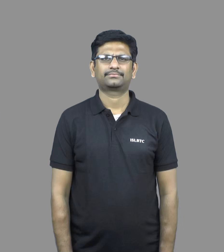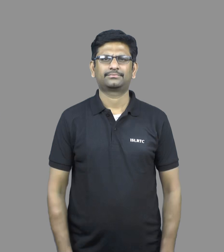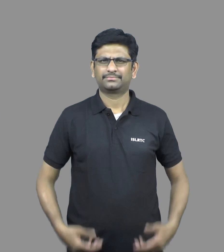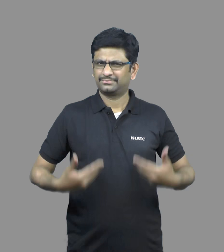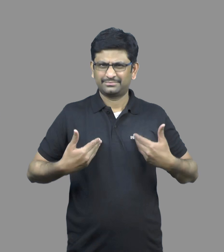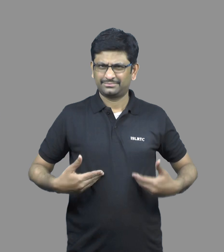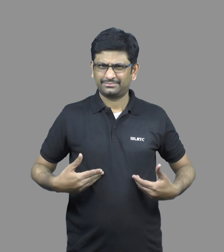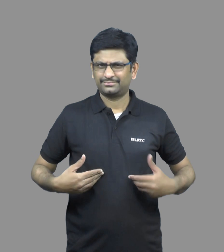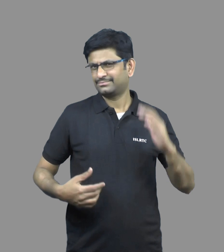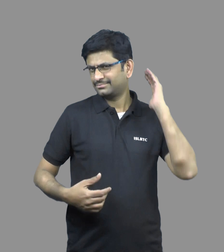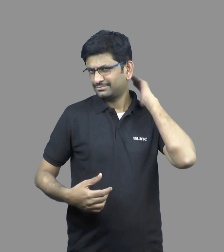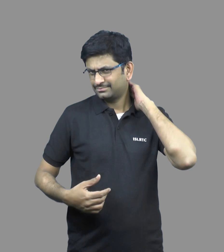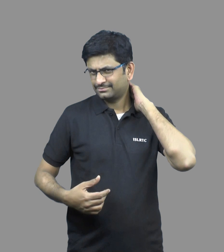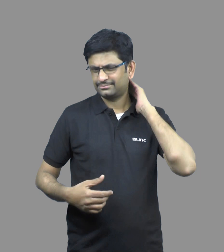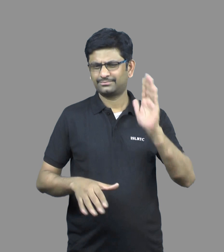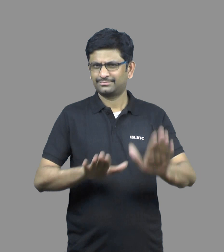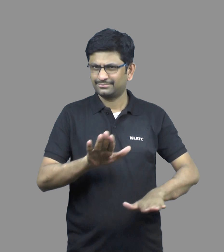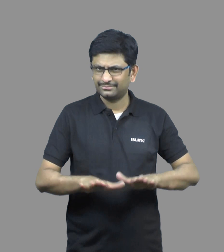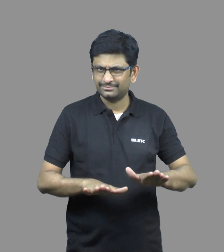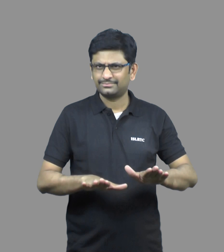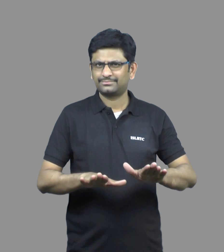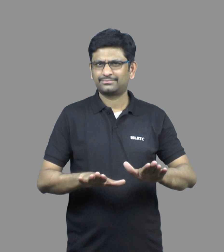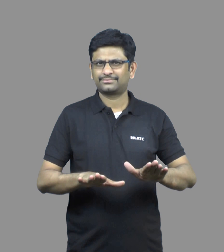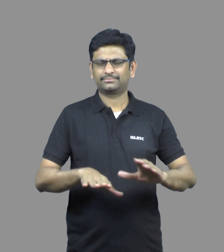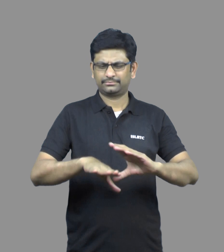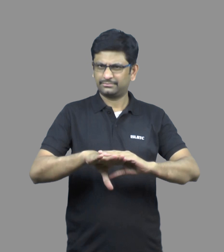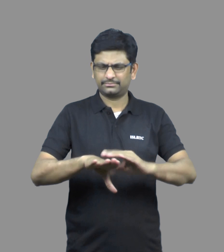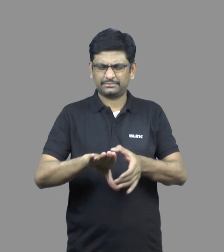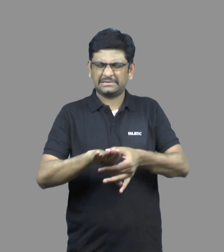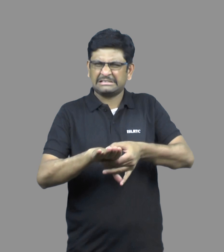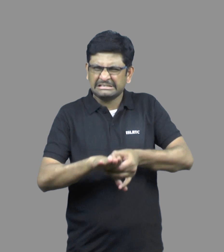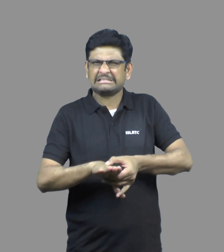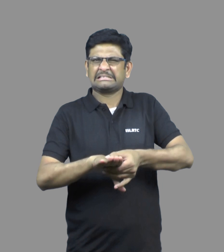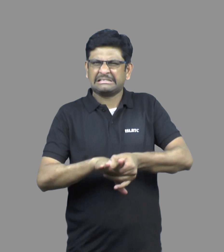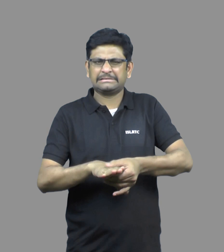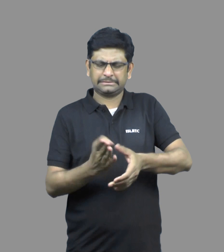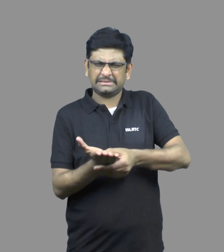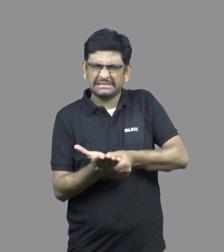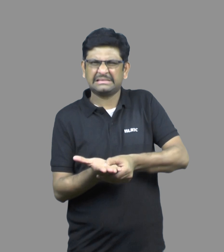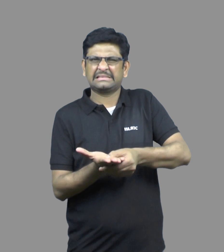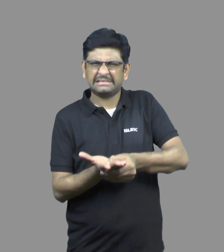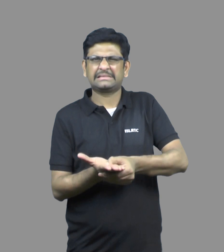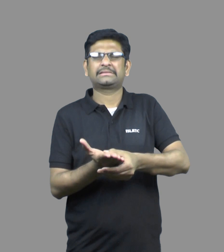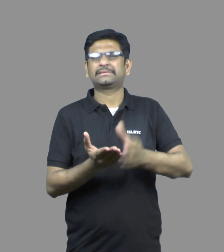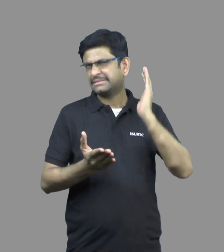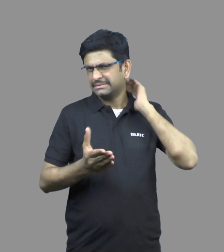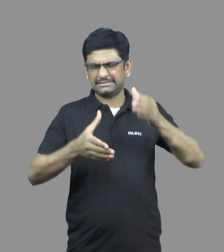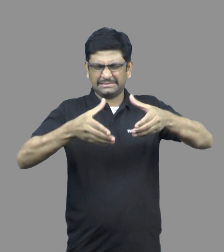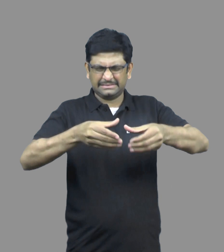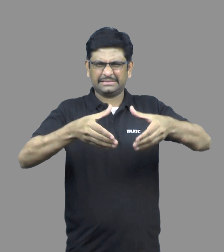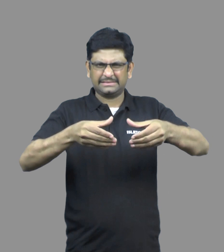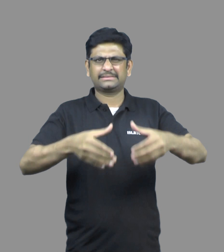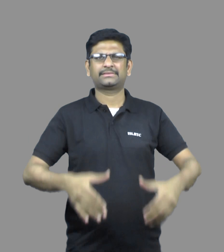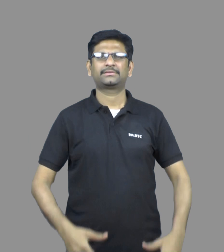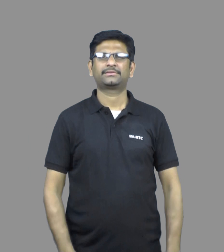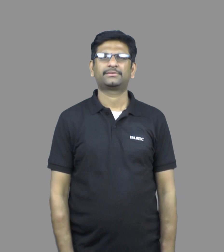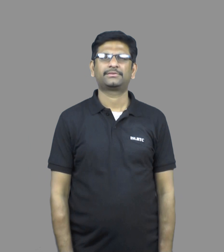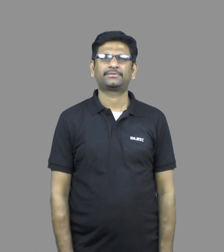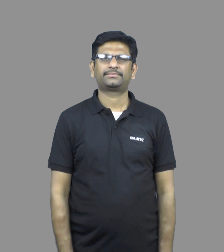Acupressure